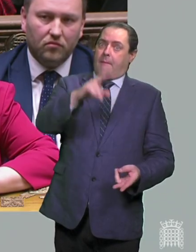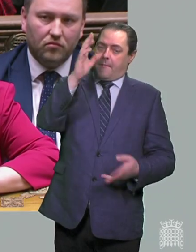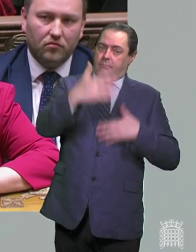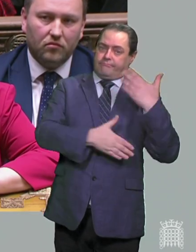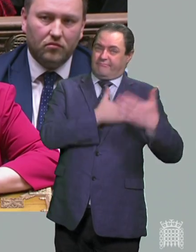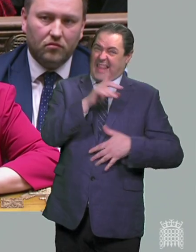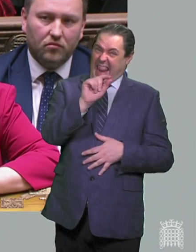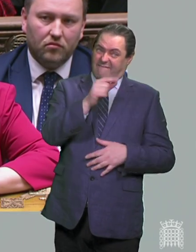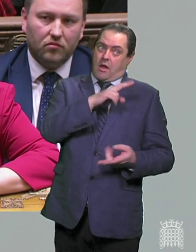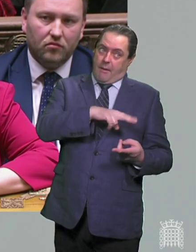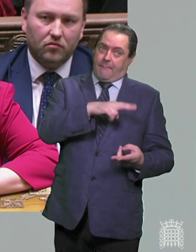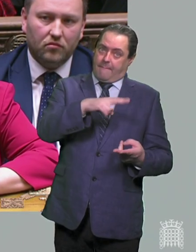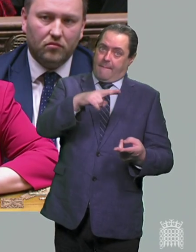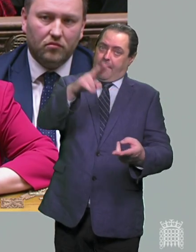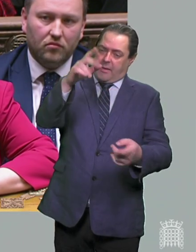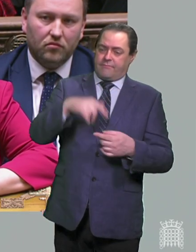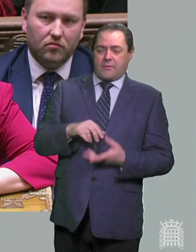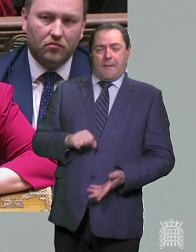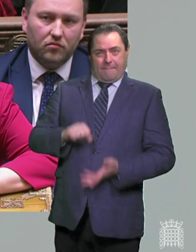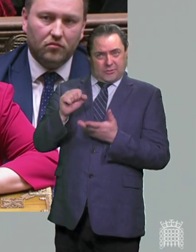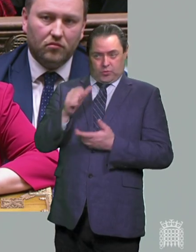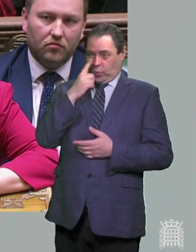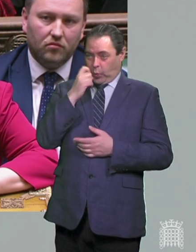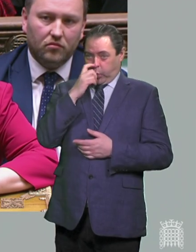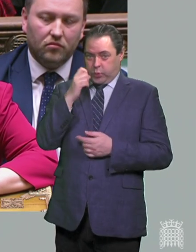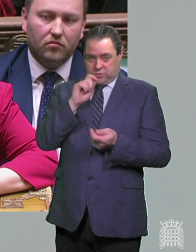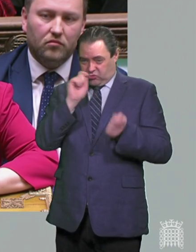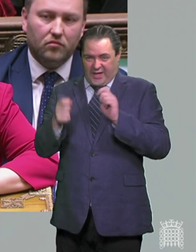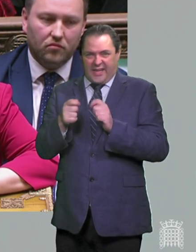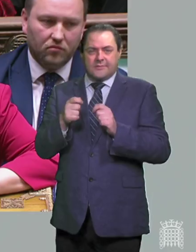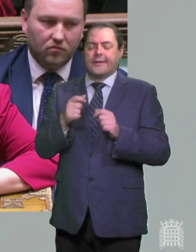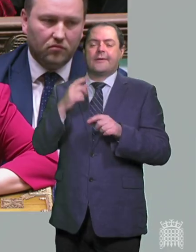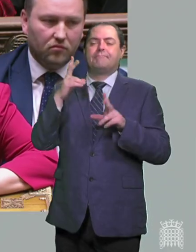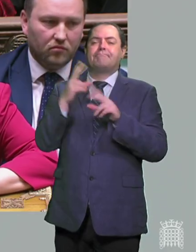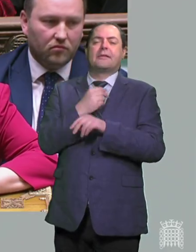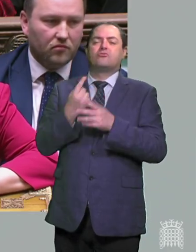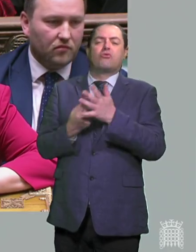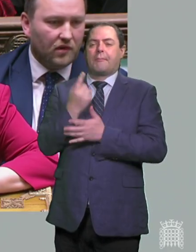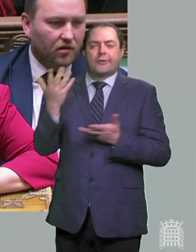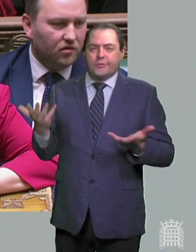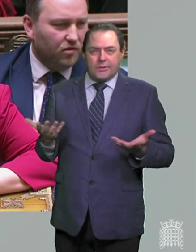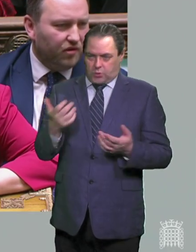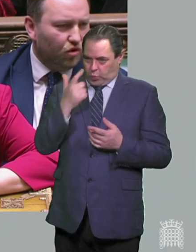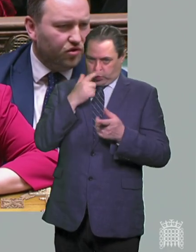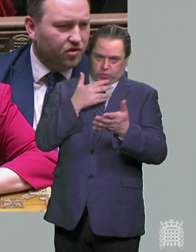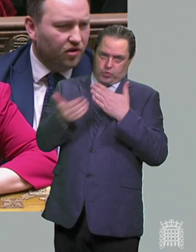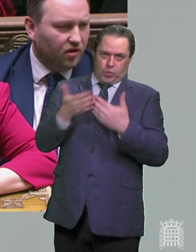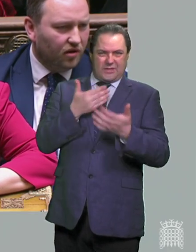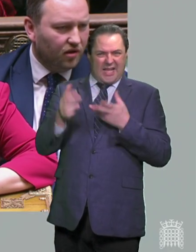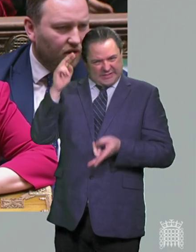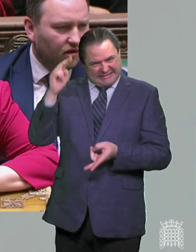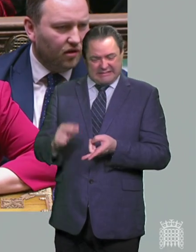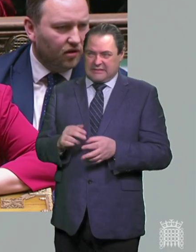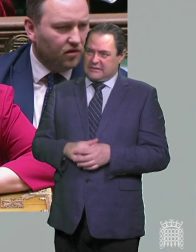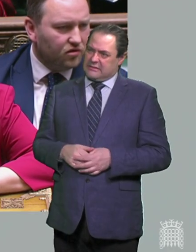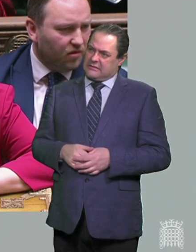The Chancellor’s Budget was yet another missed opportunity for the Government to take the action needed to tackle the cost of living.